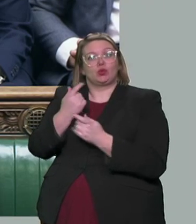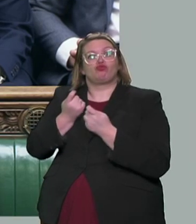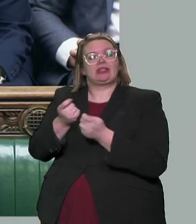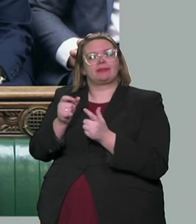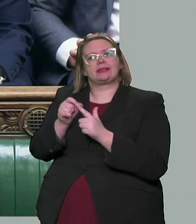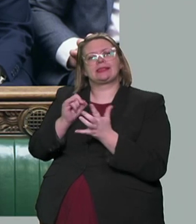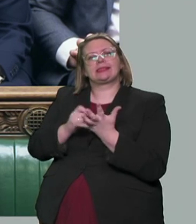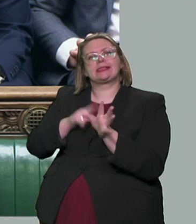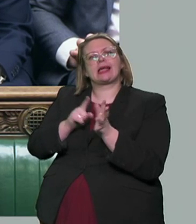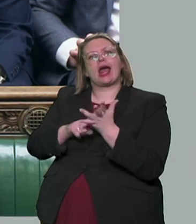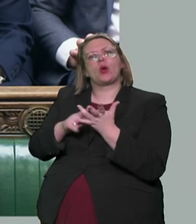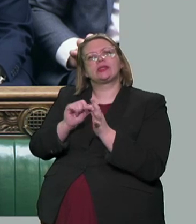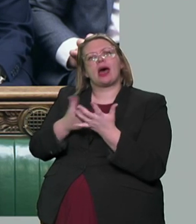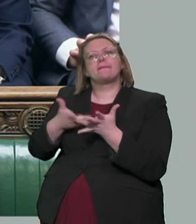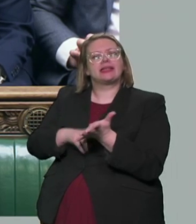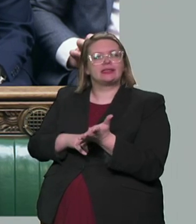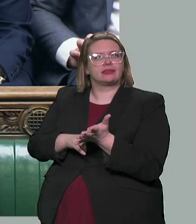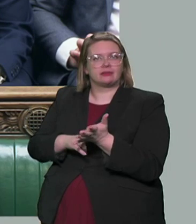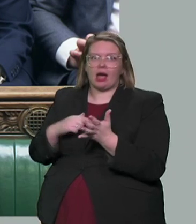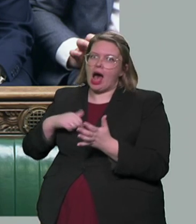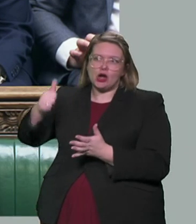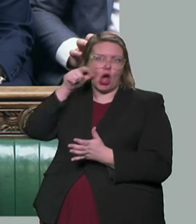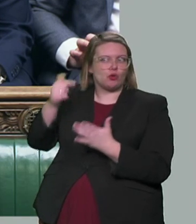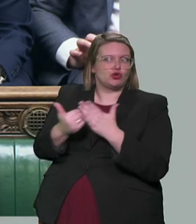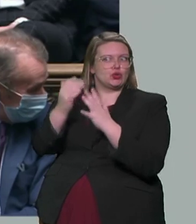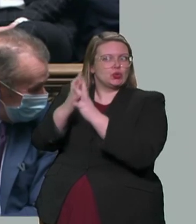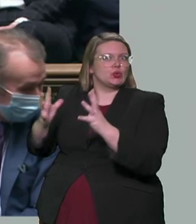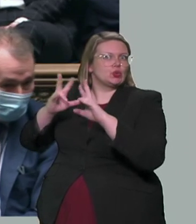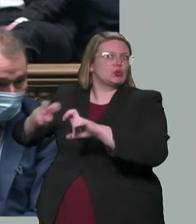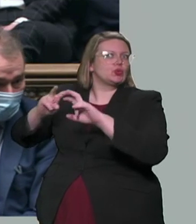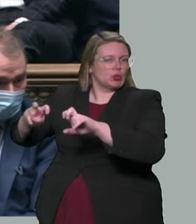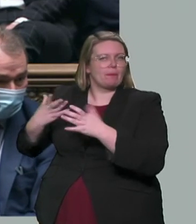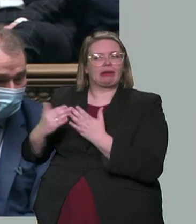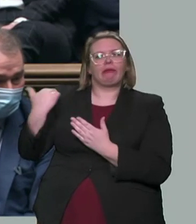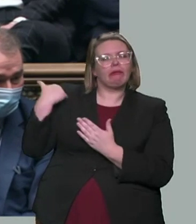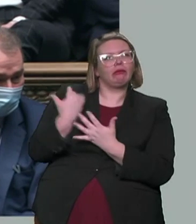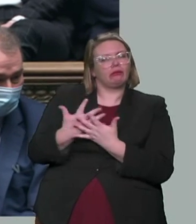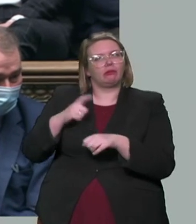I am aware of interest in the area and it has been talked about several times.